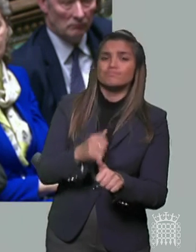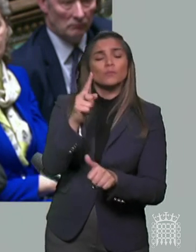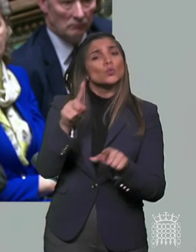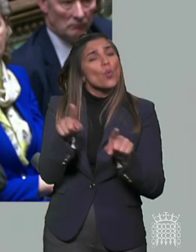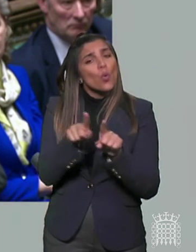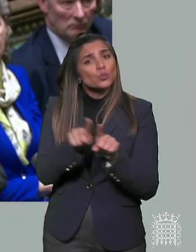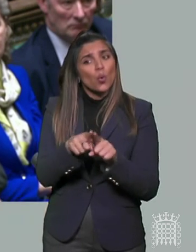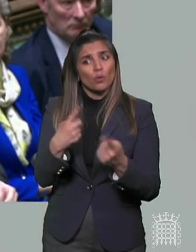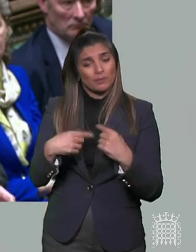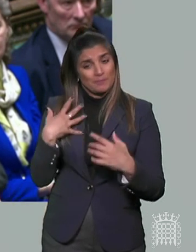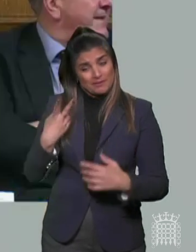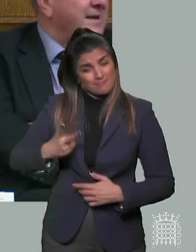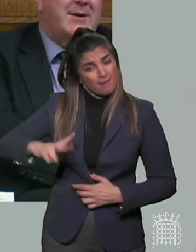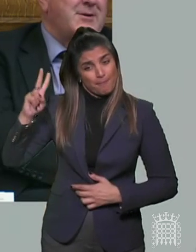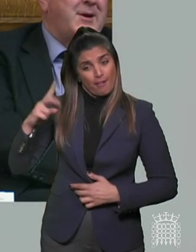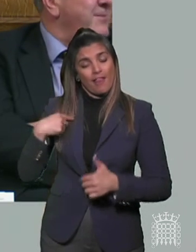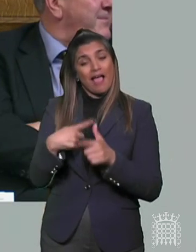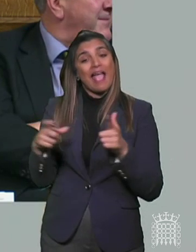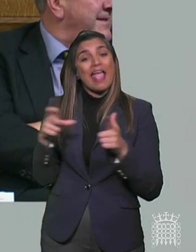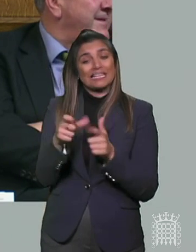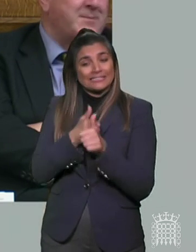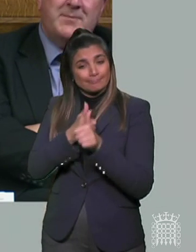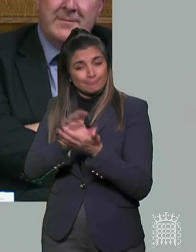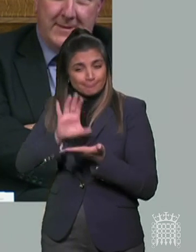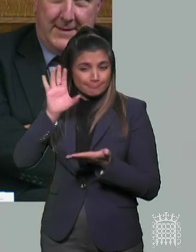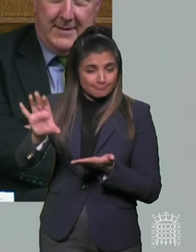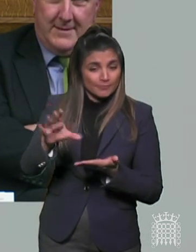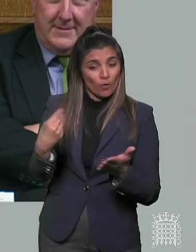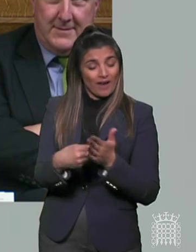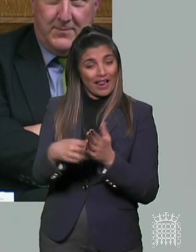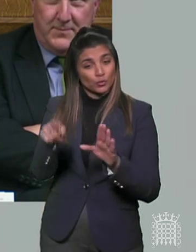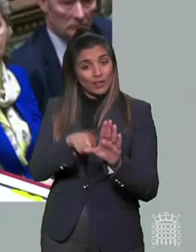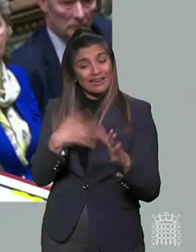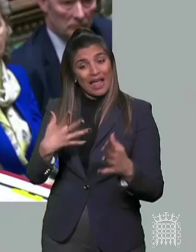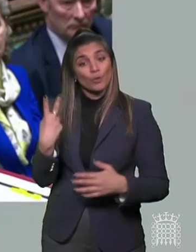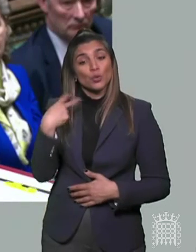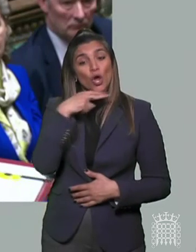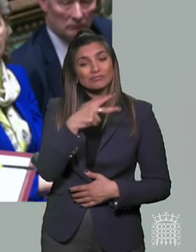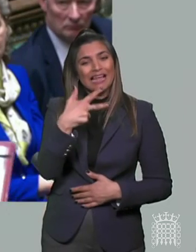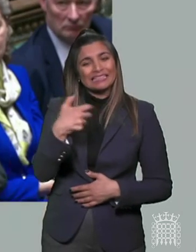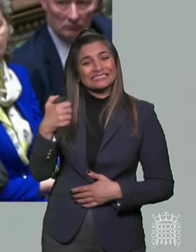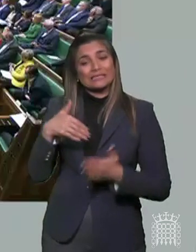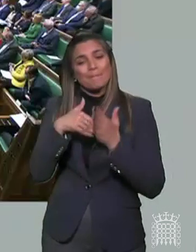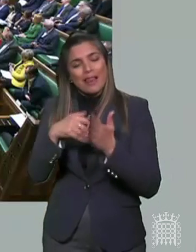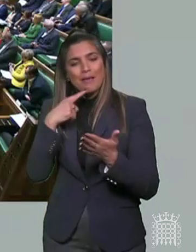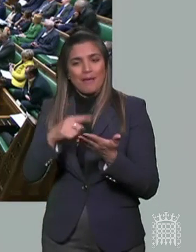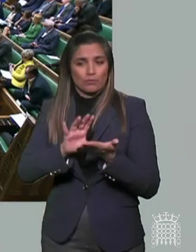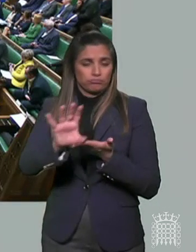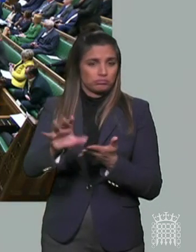We have doubled our humanitarian aid to Afghanistan for the financial year to £286 million.